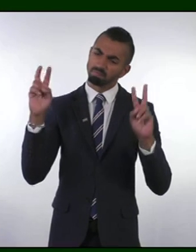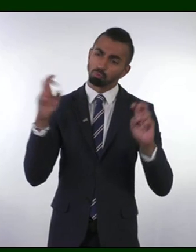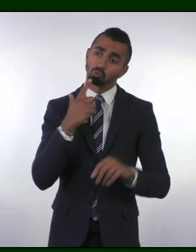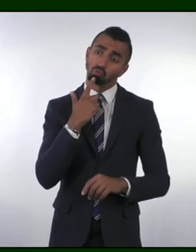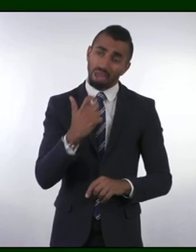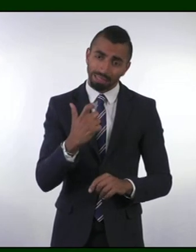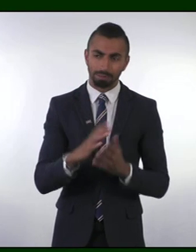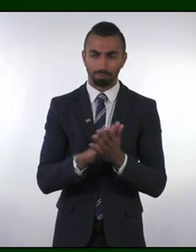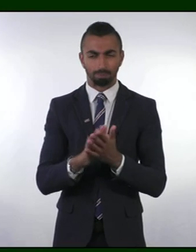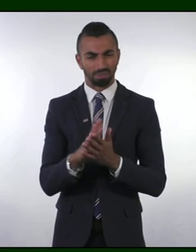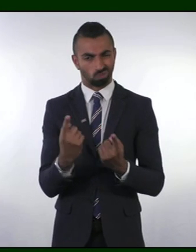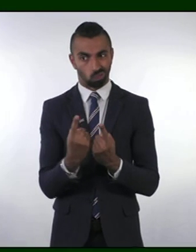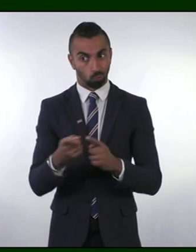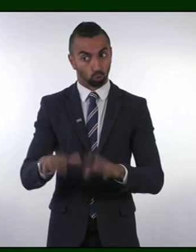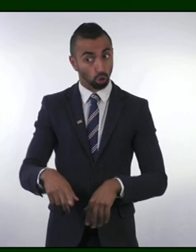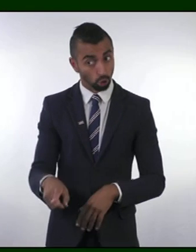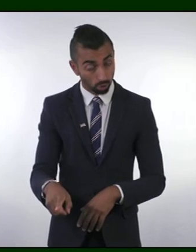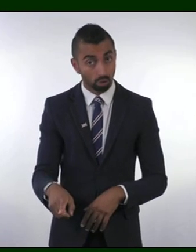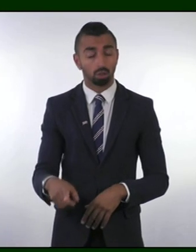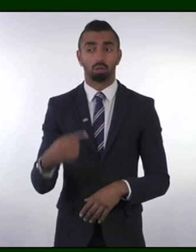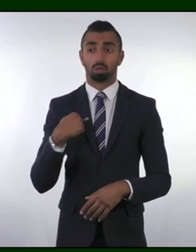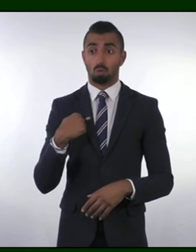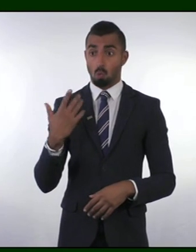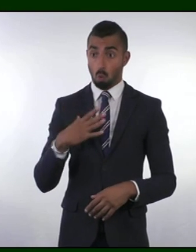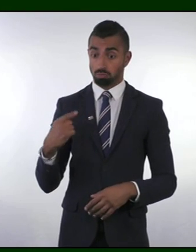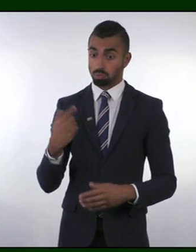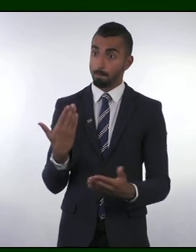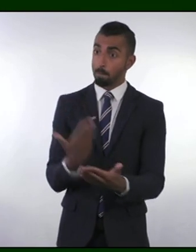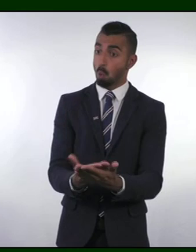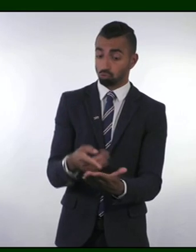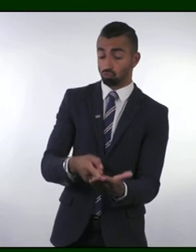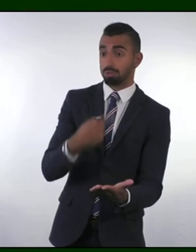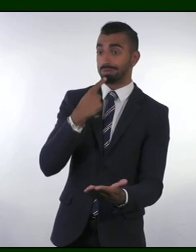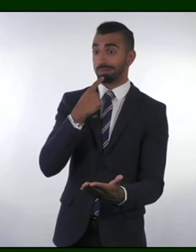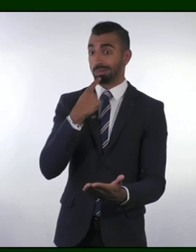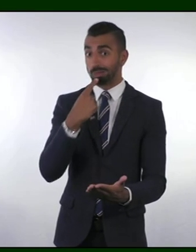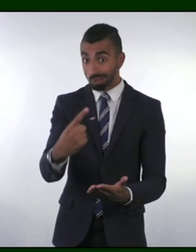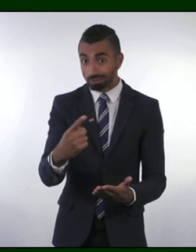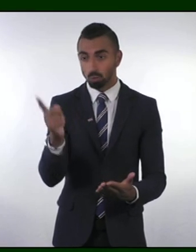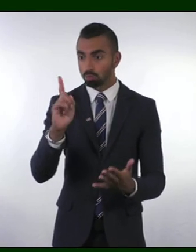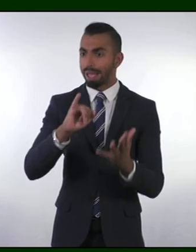I am putting down an early-day motion—a prayer against Statutory Instrument 2020 No.